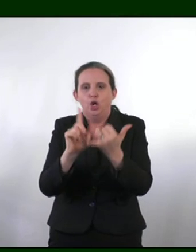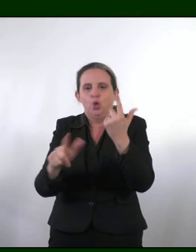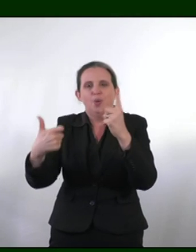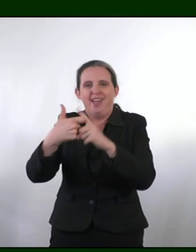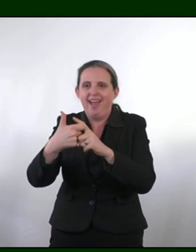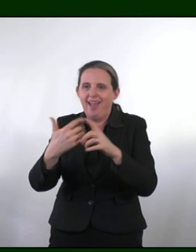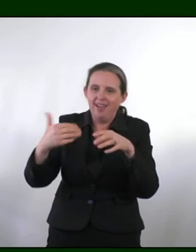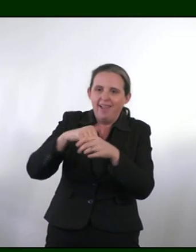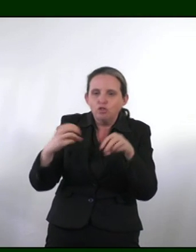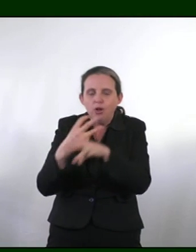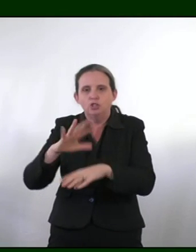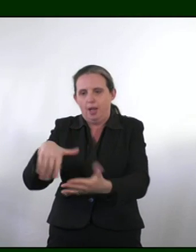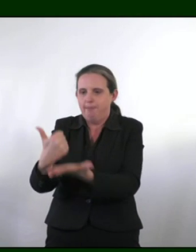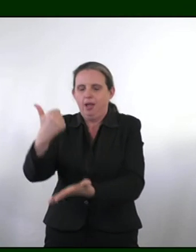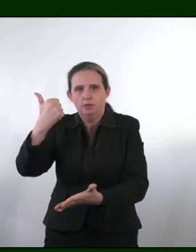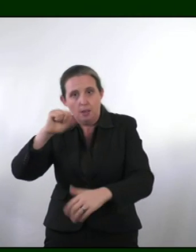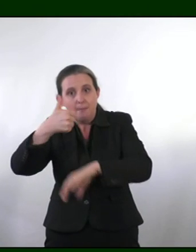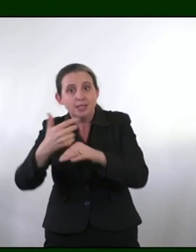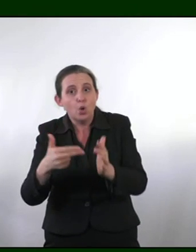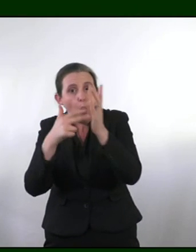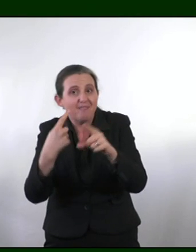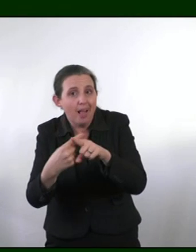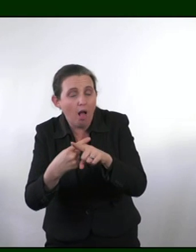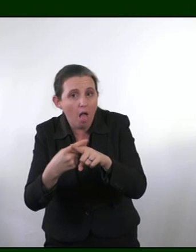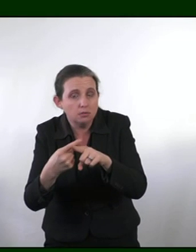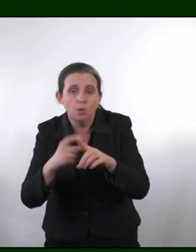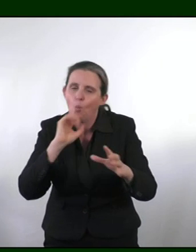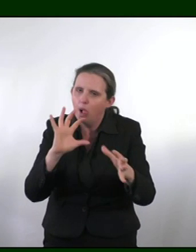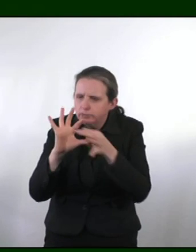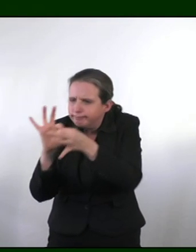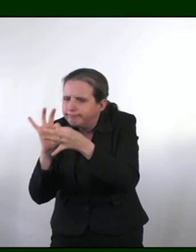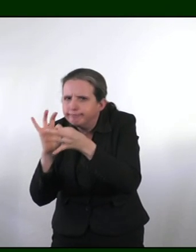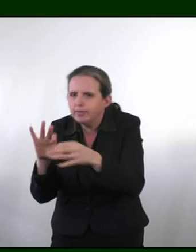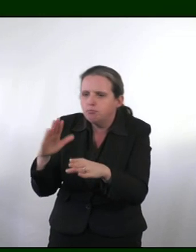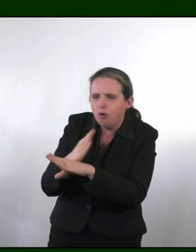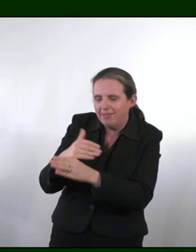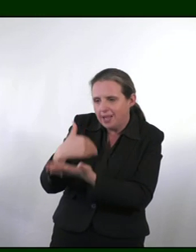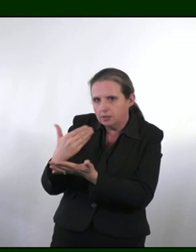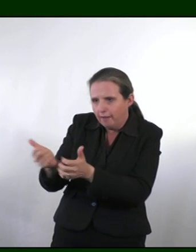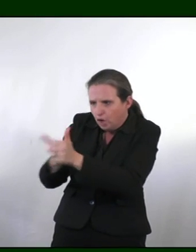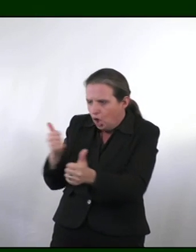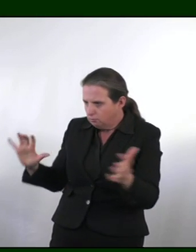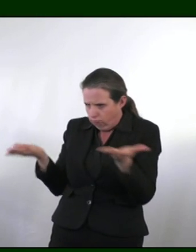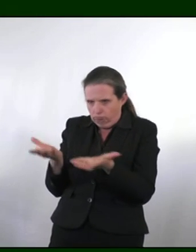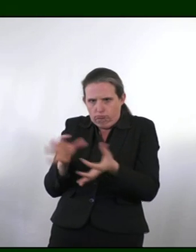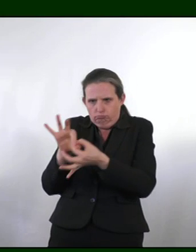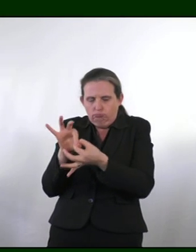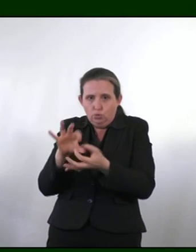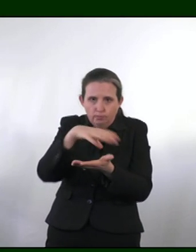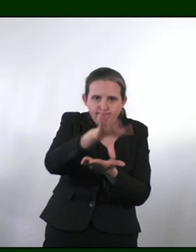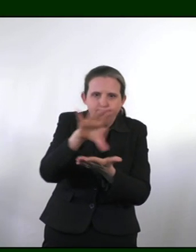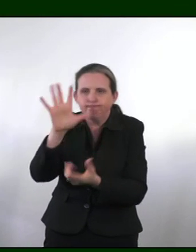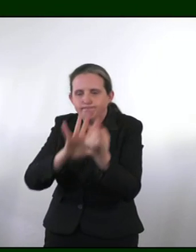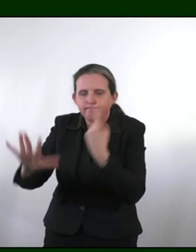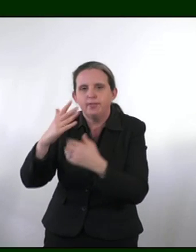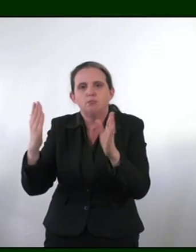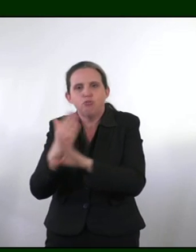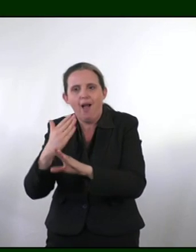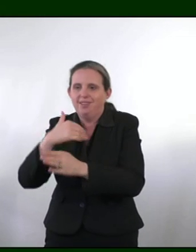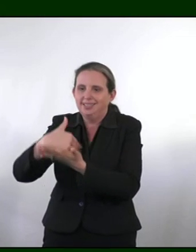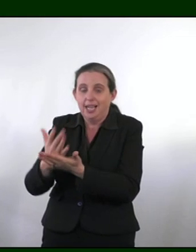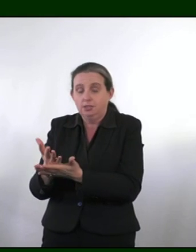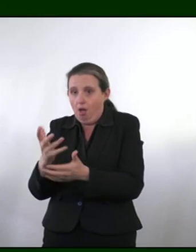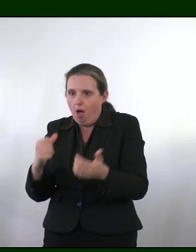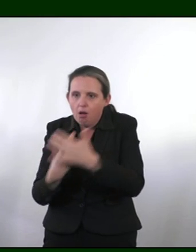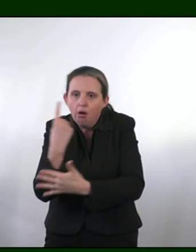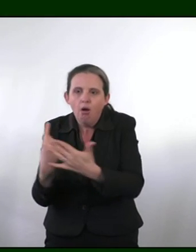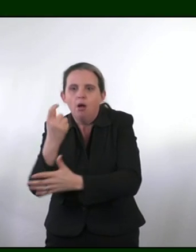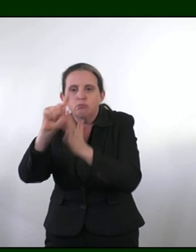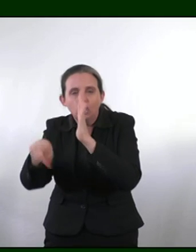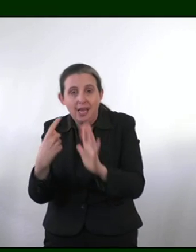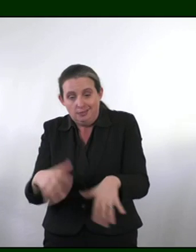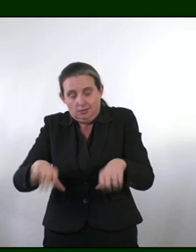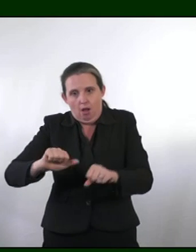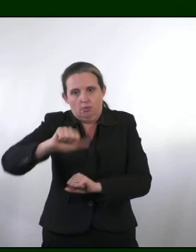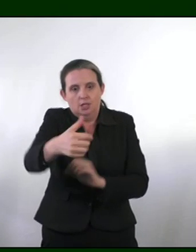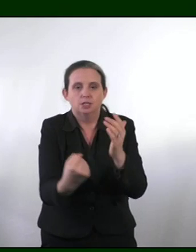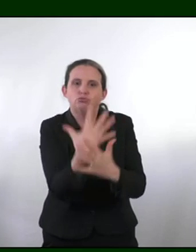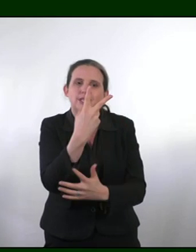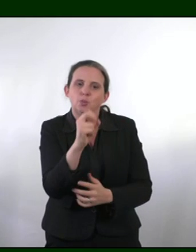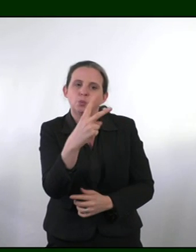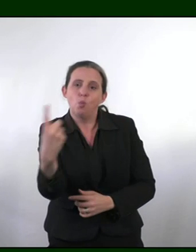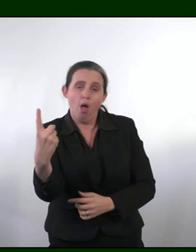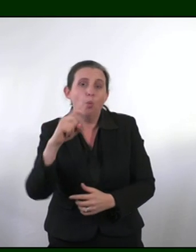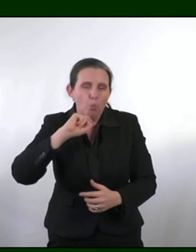Headquartered in the north of England, the bank will work with the private sector to finance major new investment projects across the United Kingdom, starting this spring.